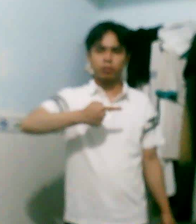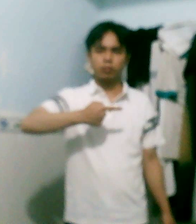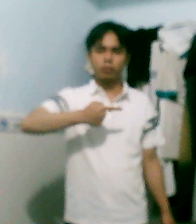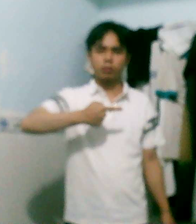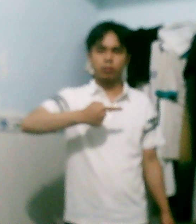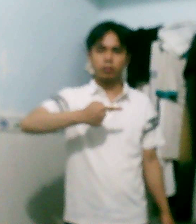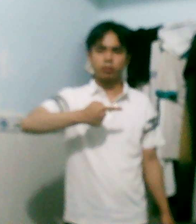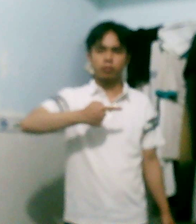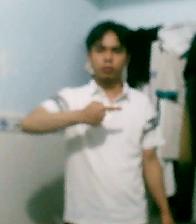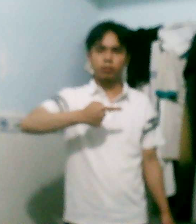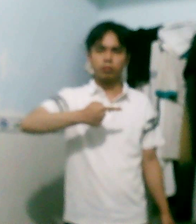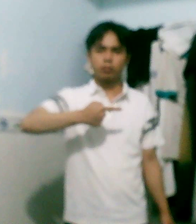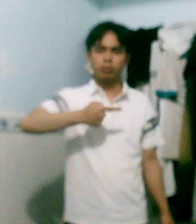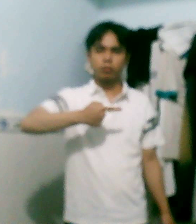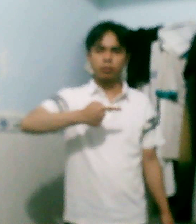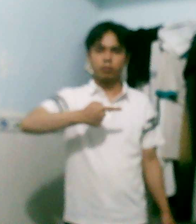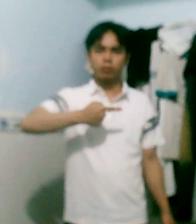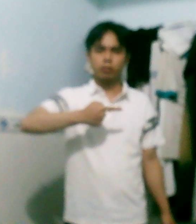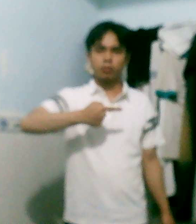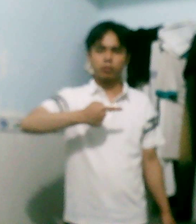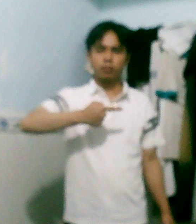g